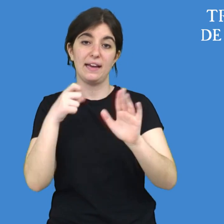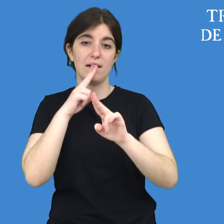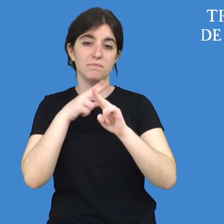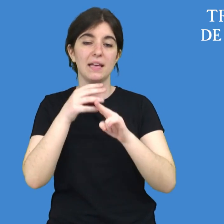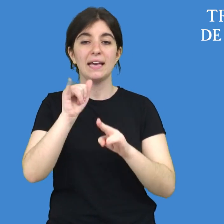nombre